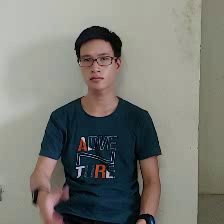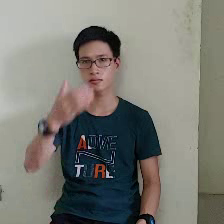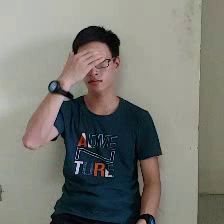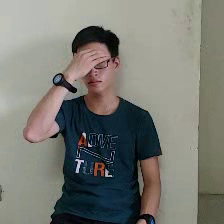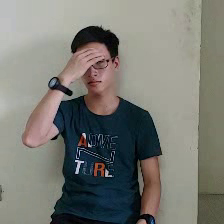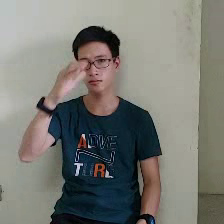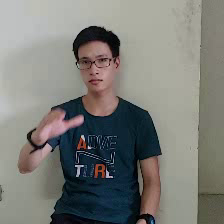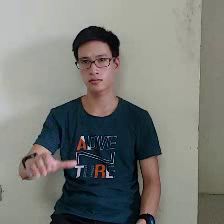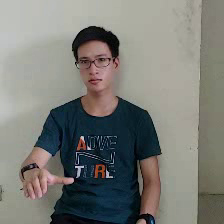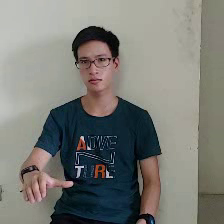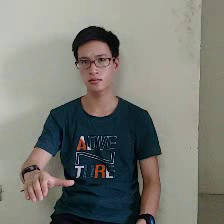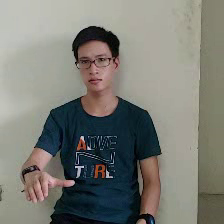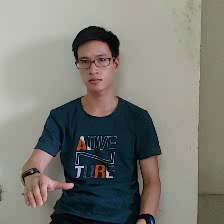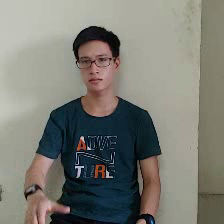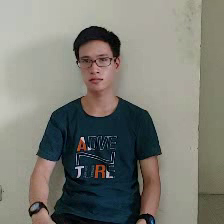Áp dụng